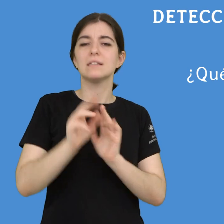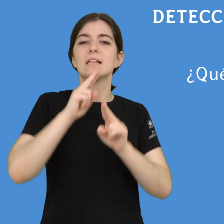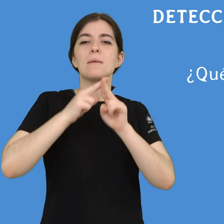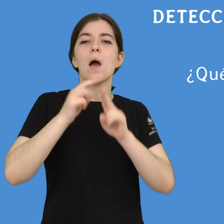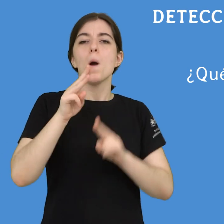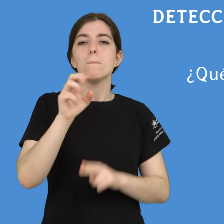nombre